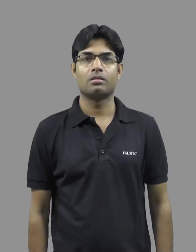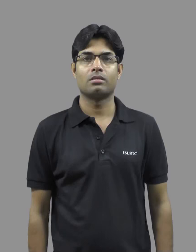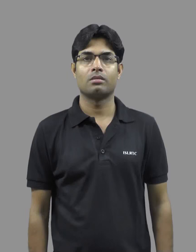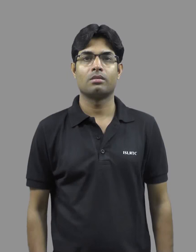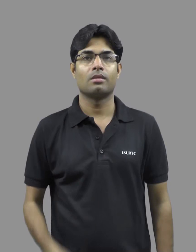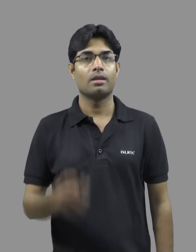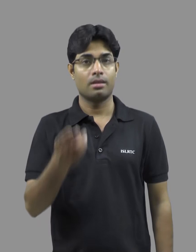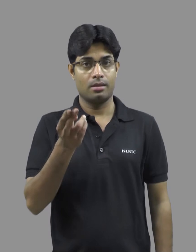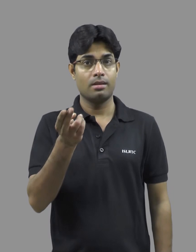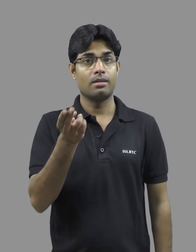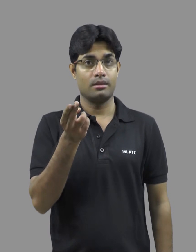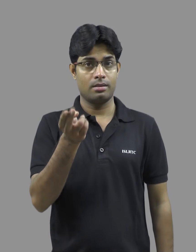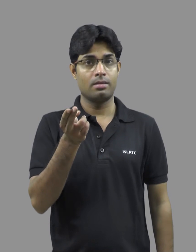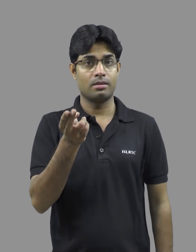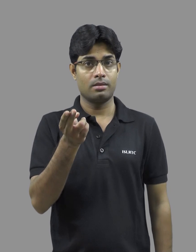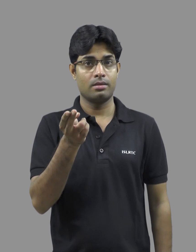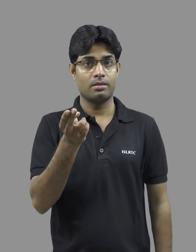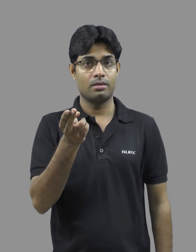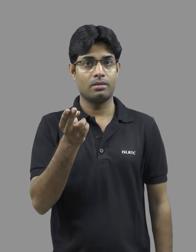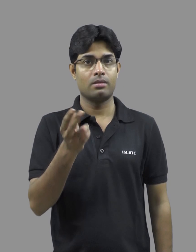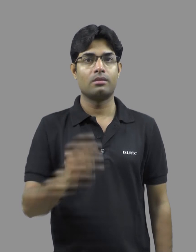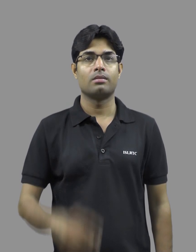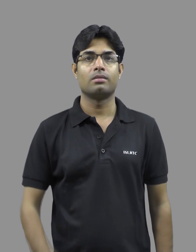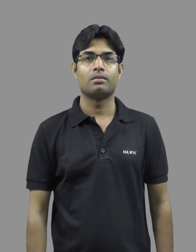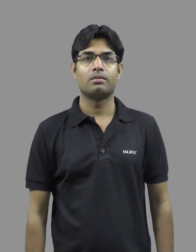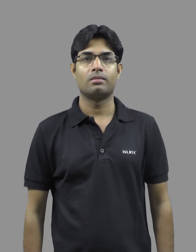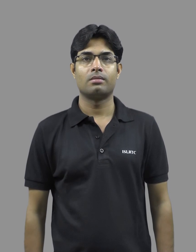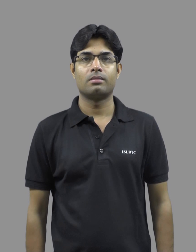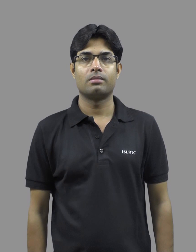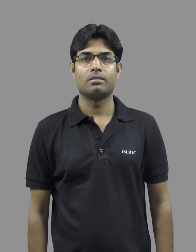Ticket